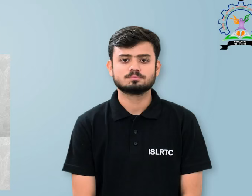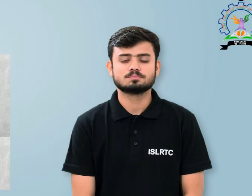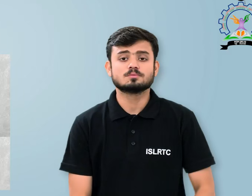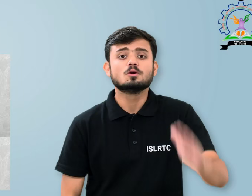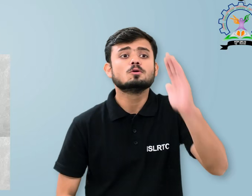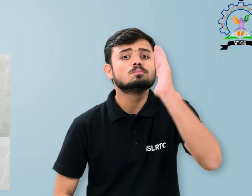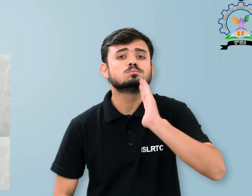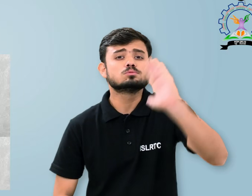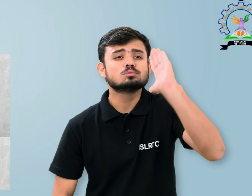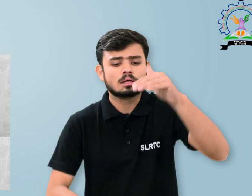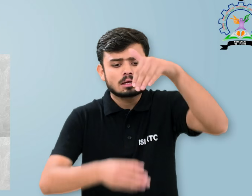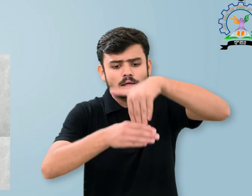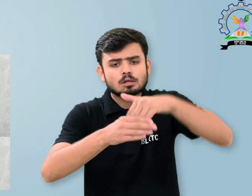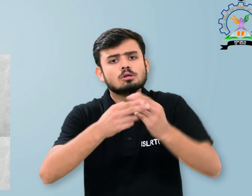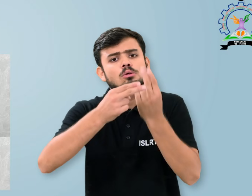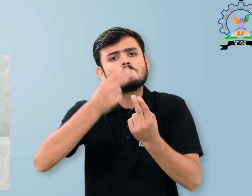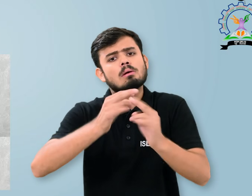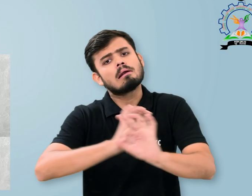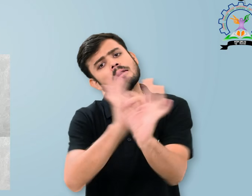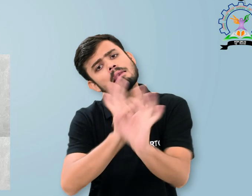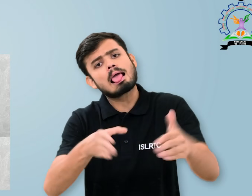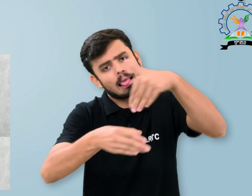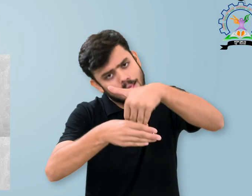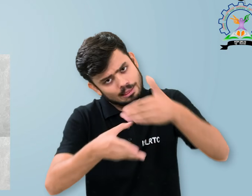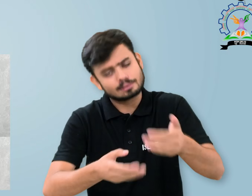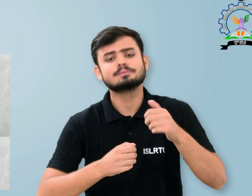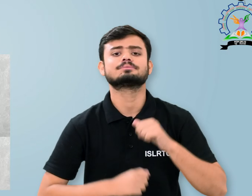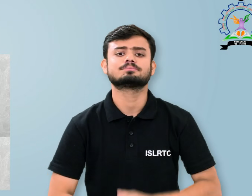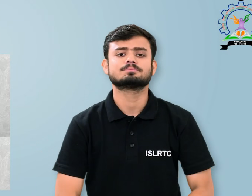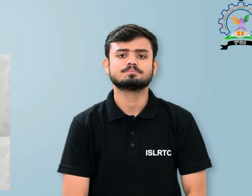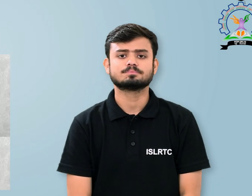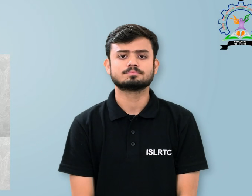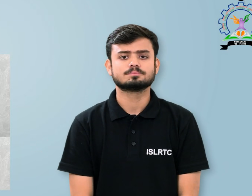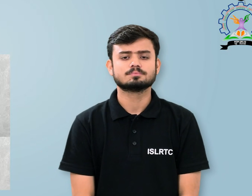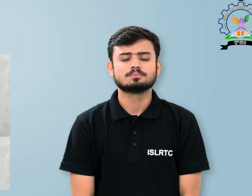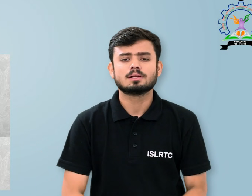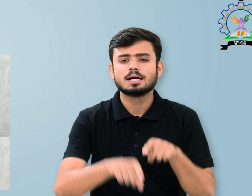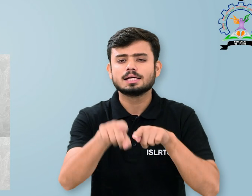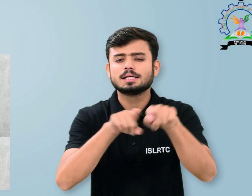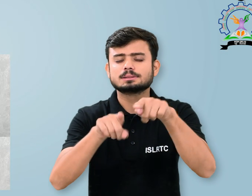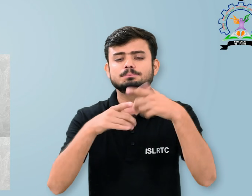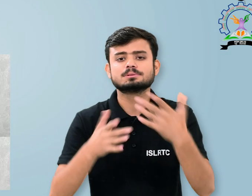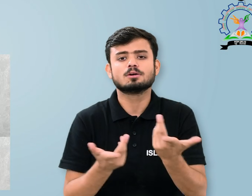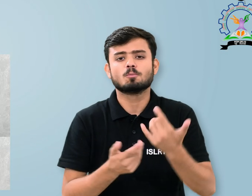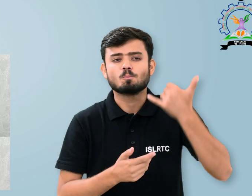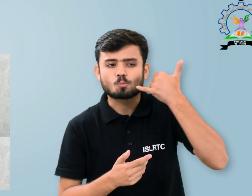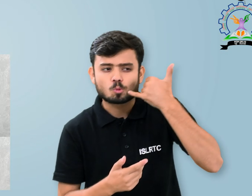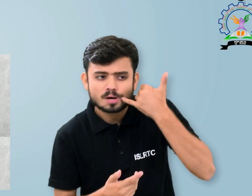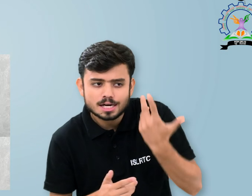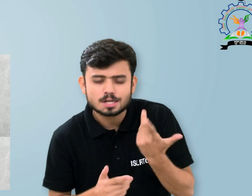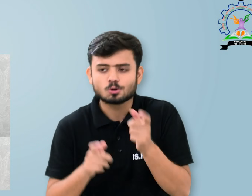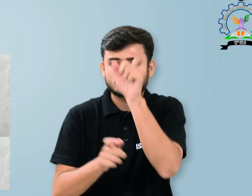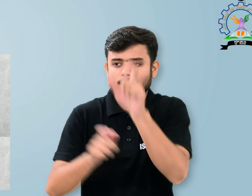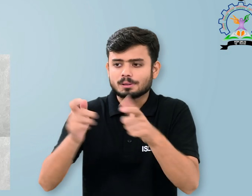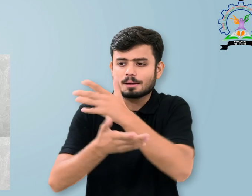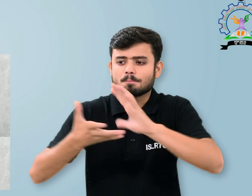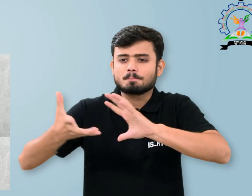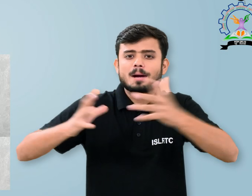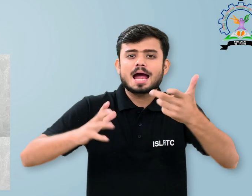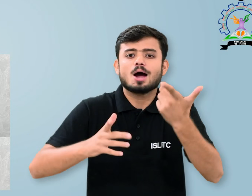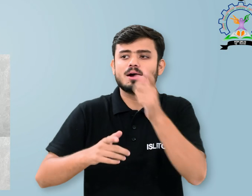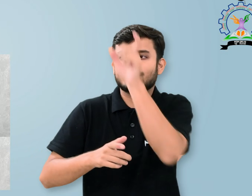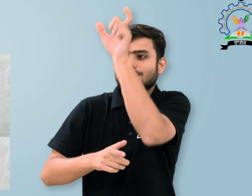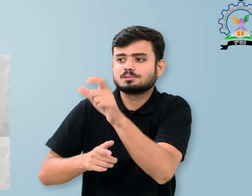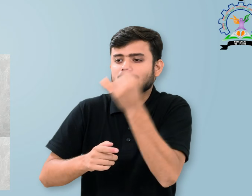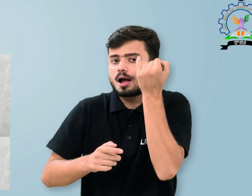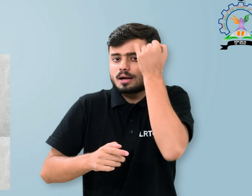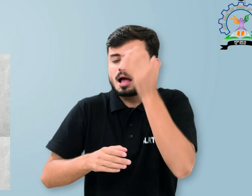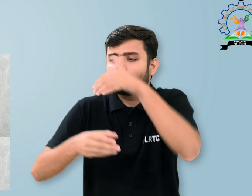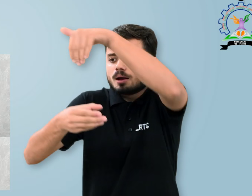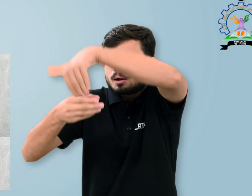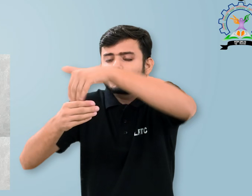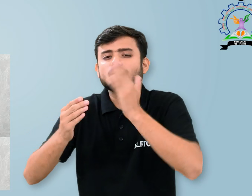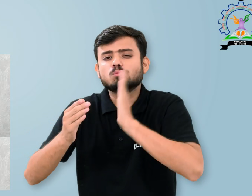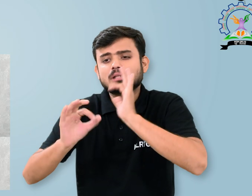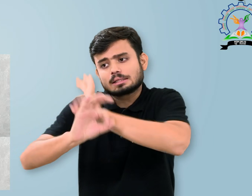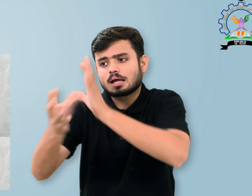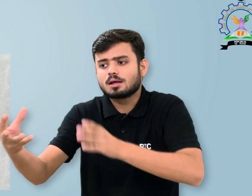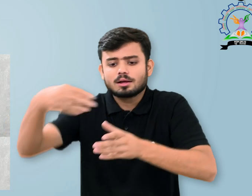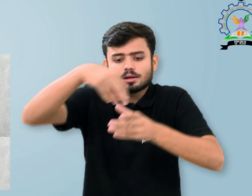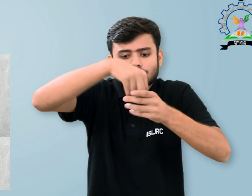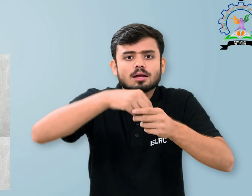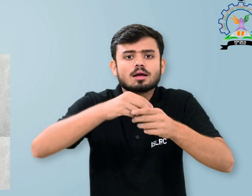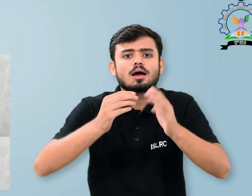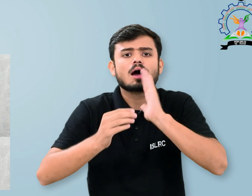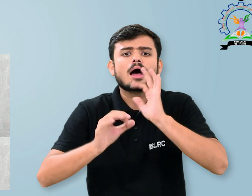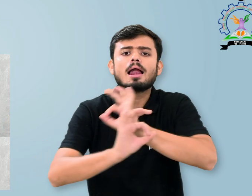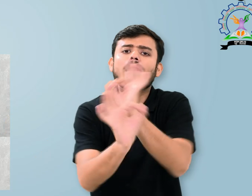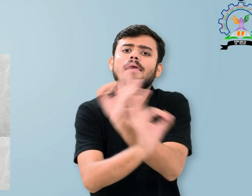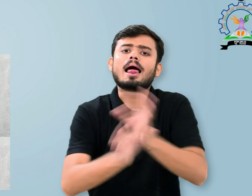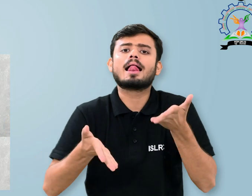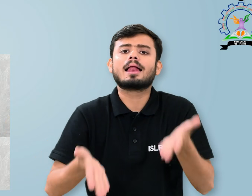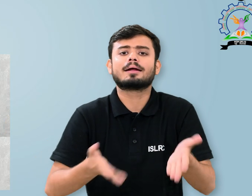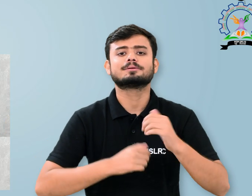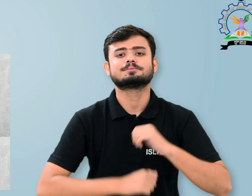Ballard A poem or song narrating a story in short stanzas.